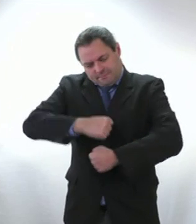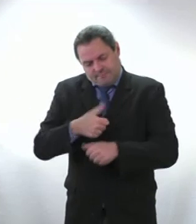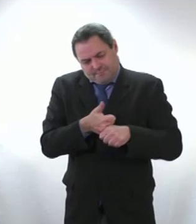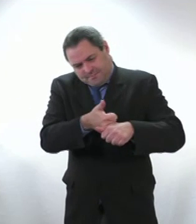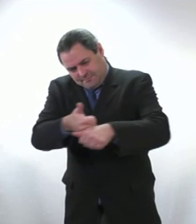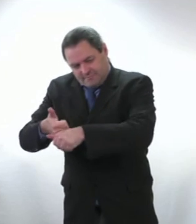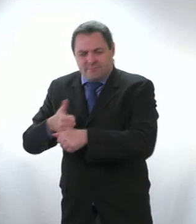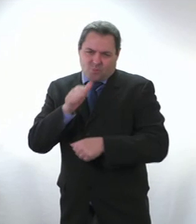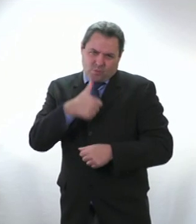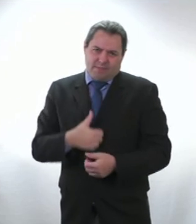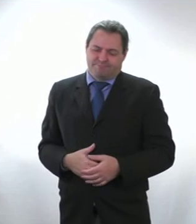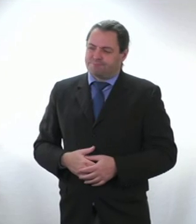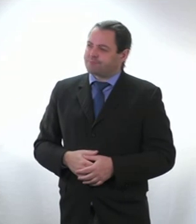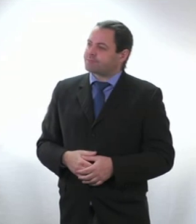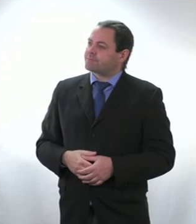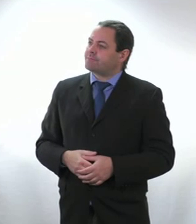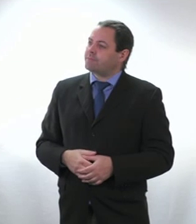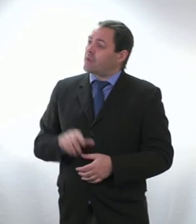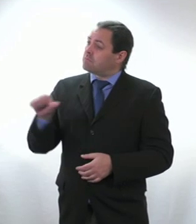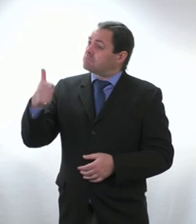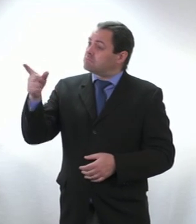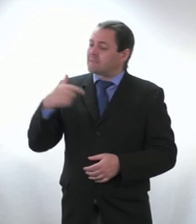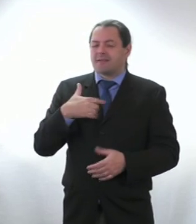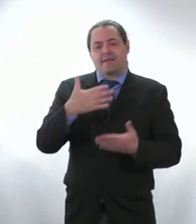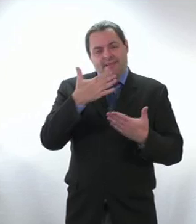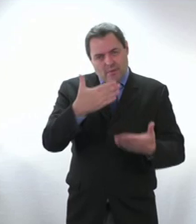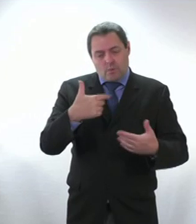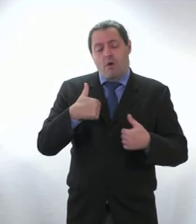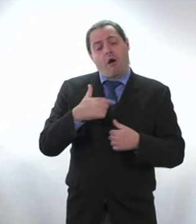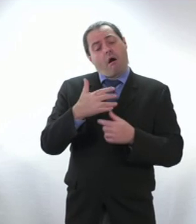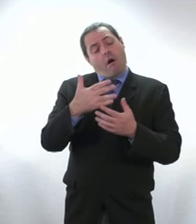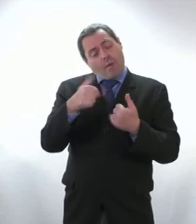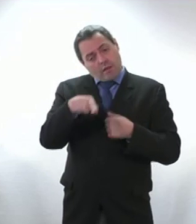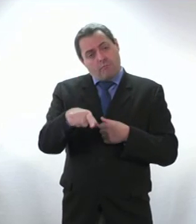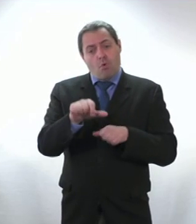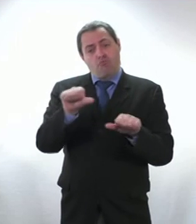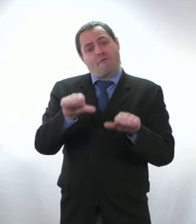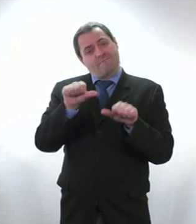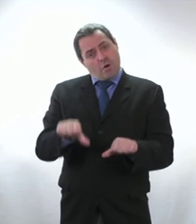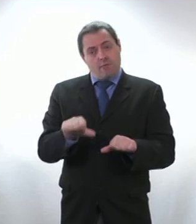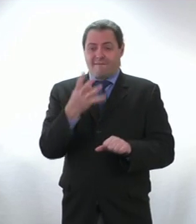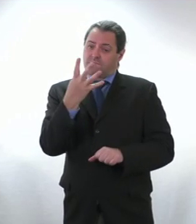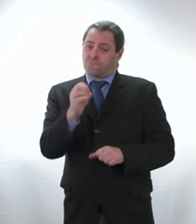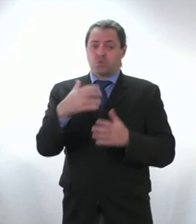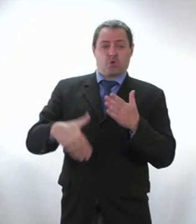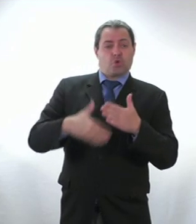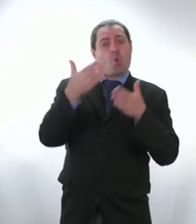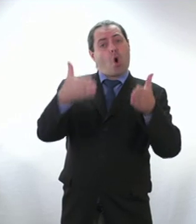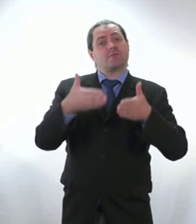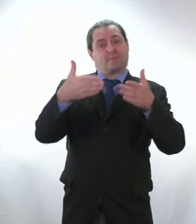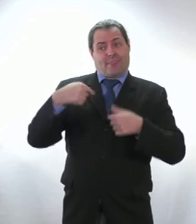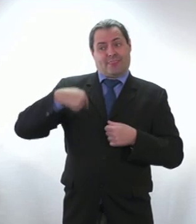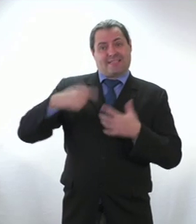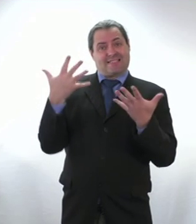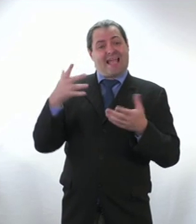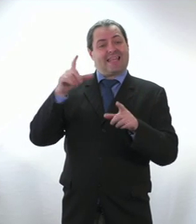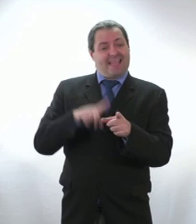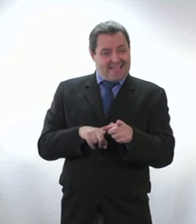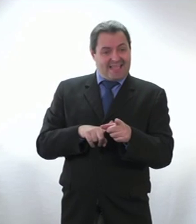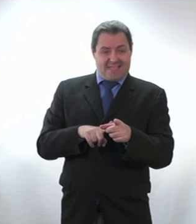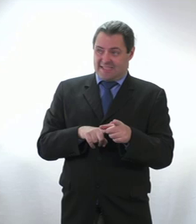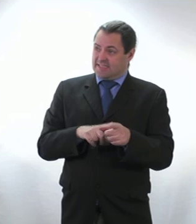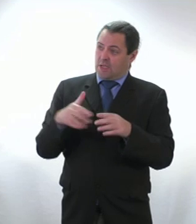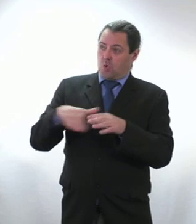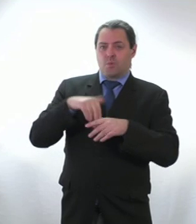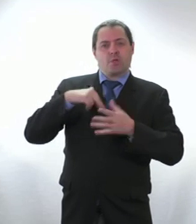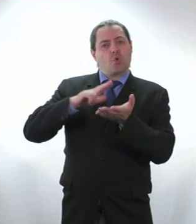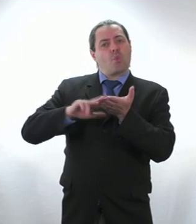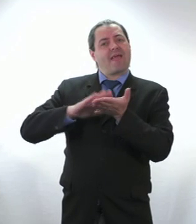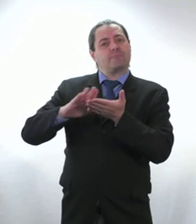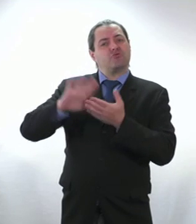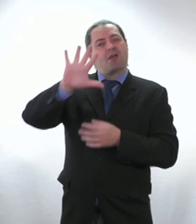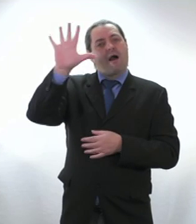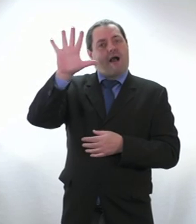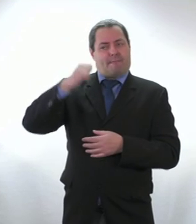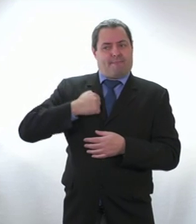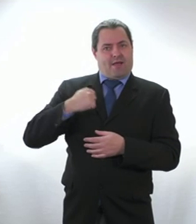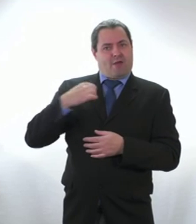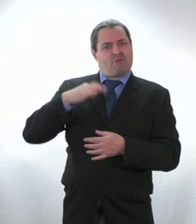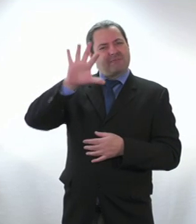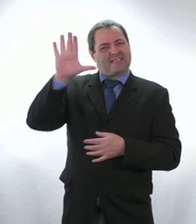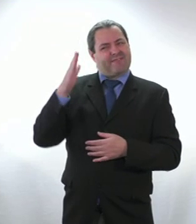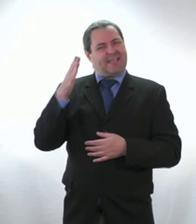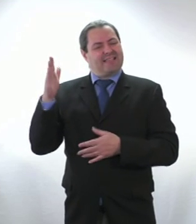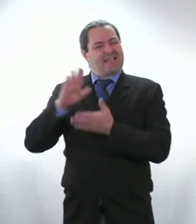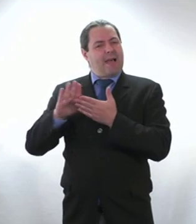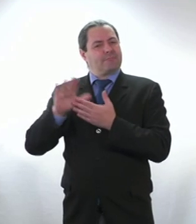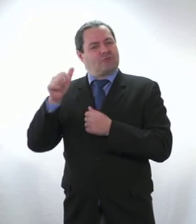DamianHinds I welcome the Prime Minister’s confirmation of the 40 new hospitals this decade, including the proposal for mid and north Hampshire, which will serve many of my constituents in East Hampshire.